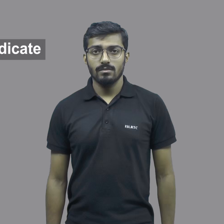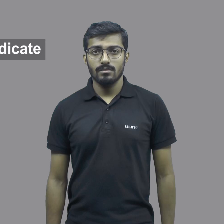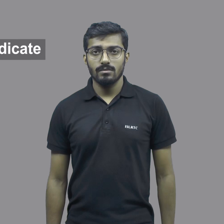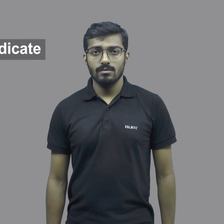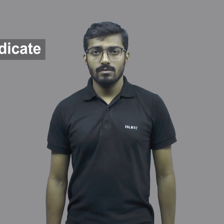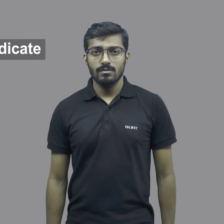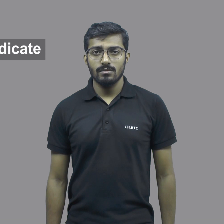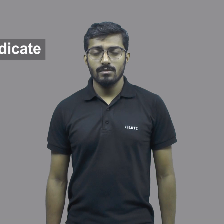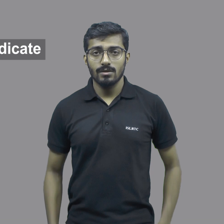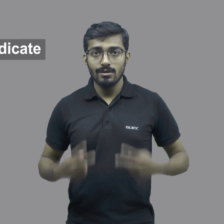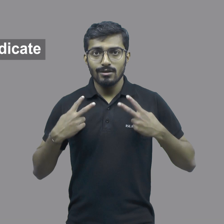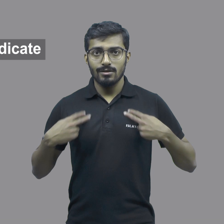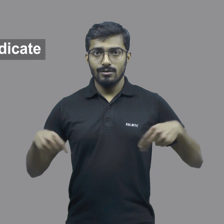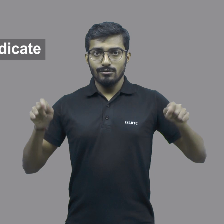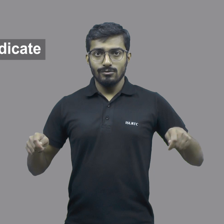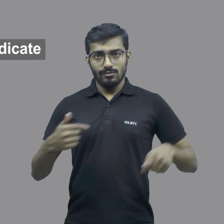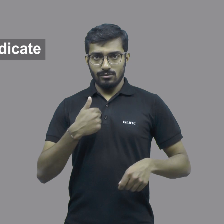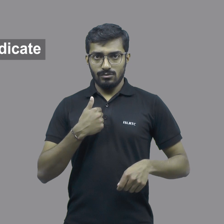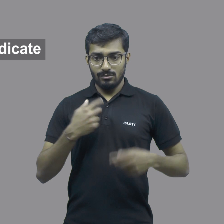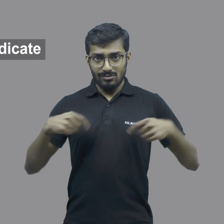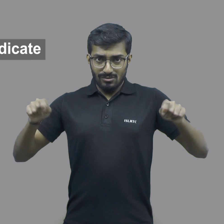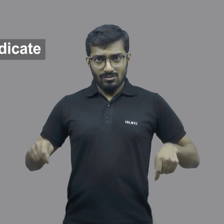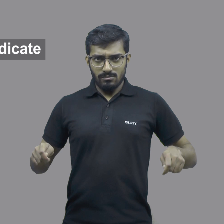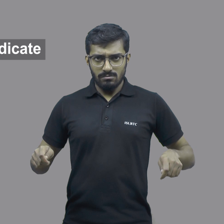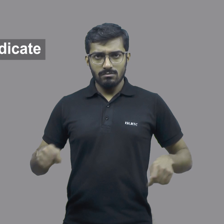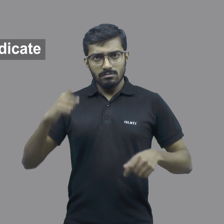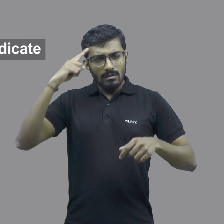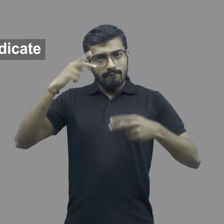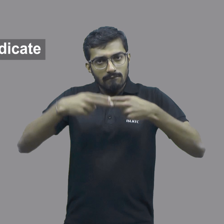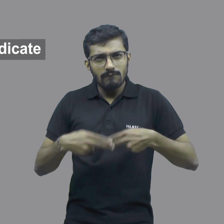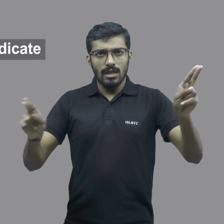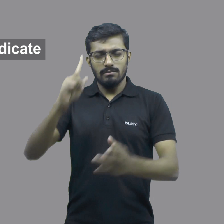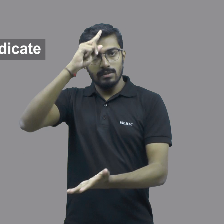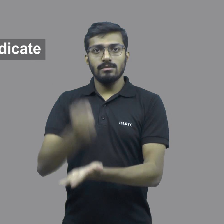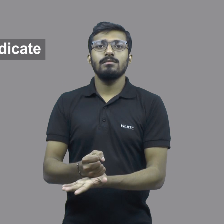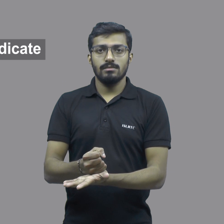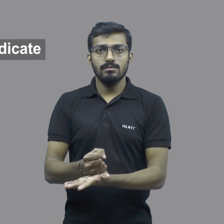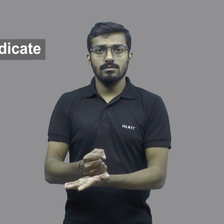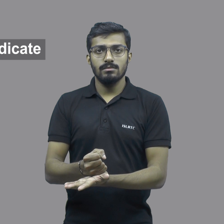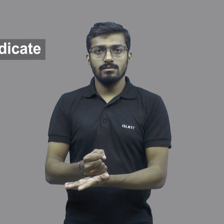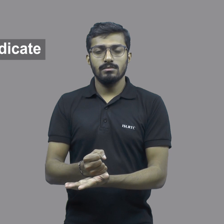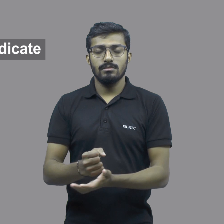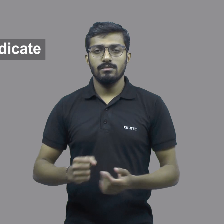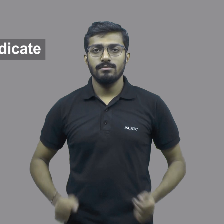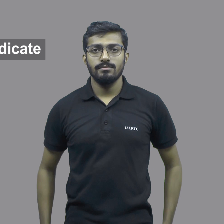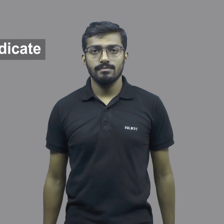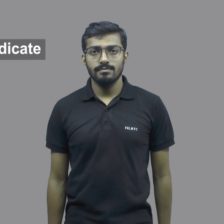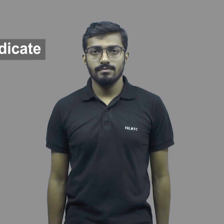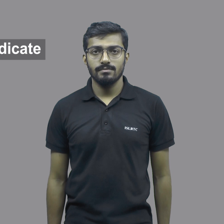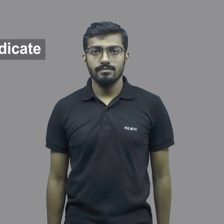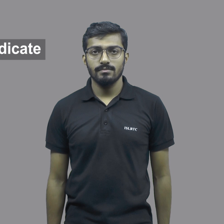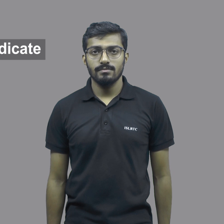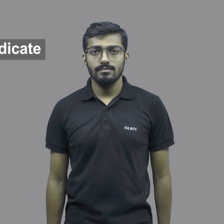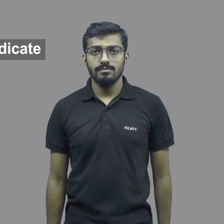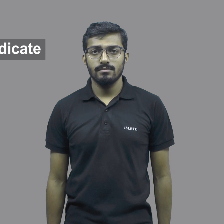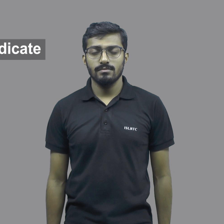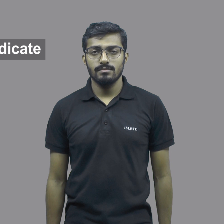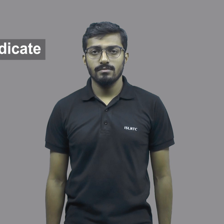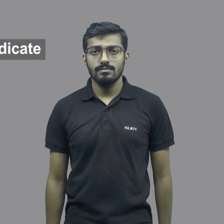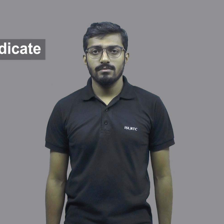Adjudge Adjudicate